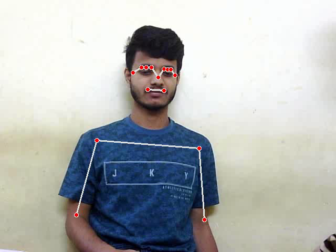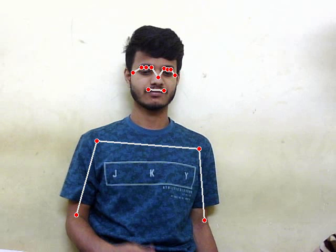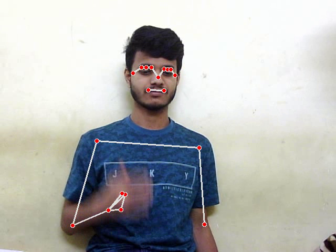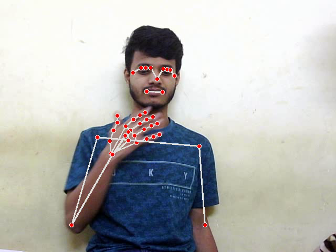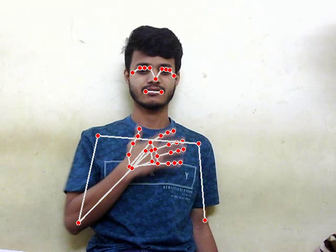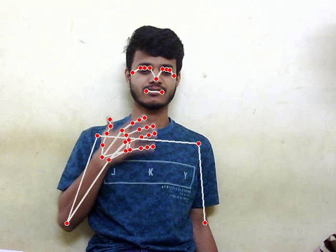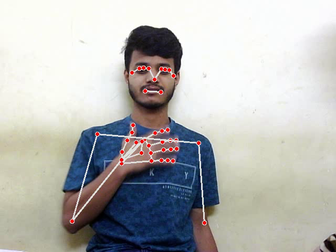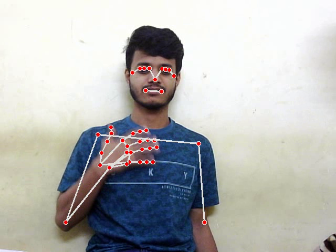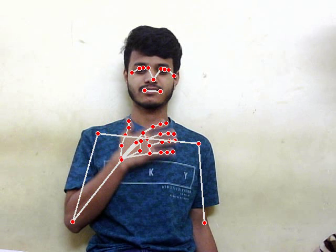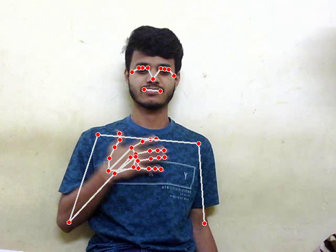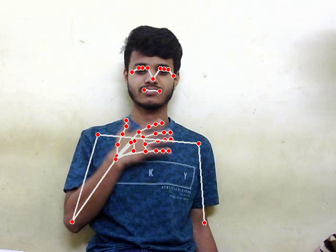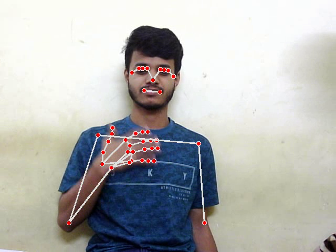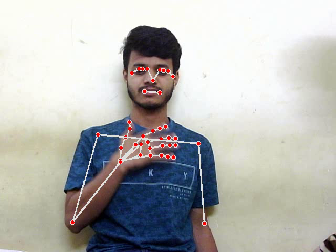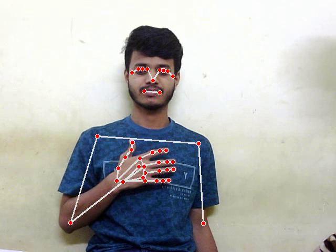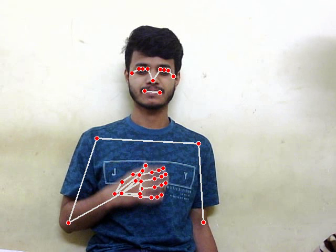please